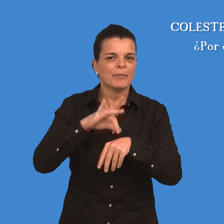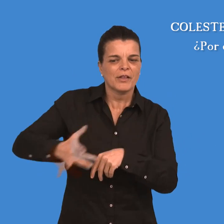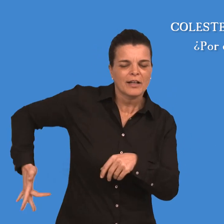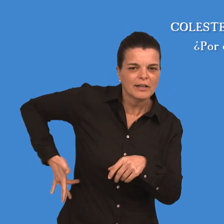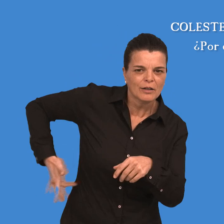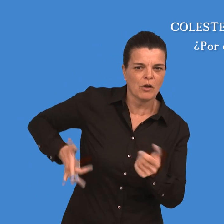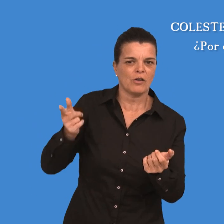hígado